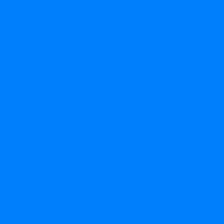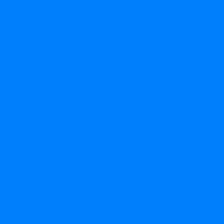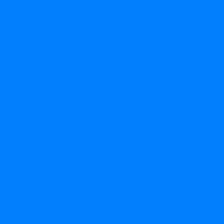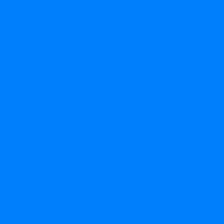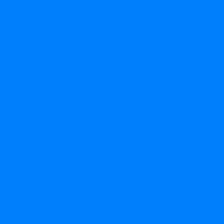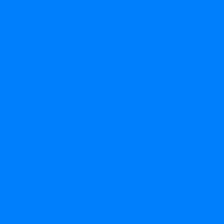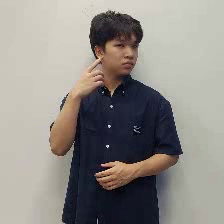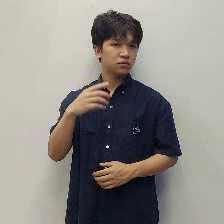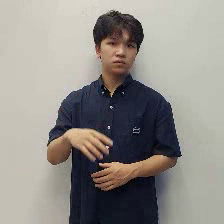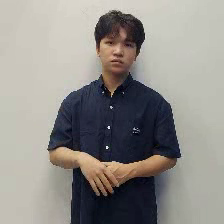Nghe